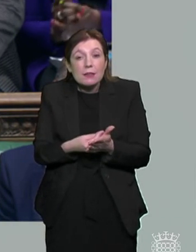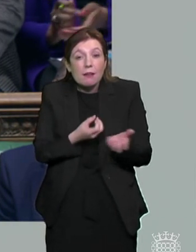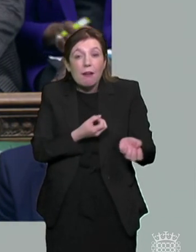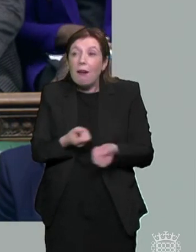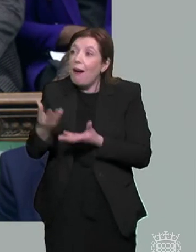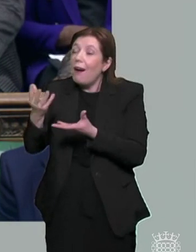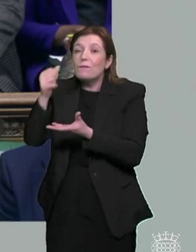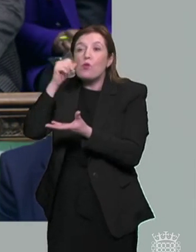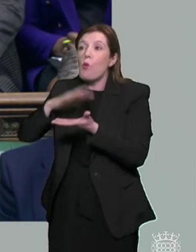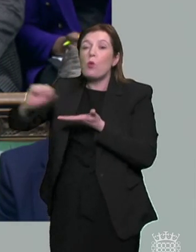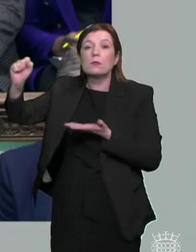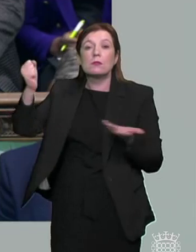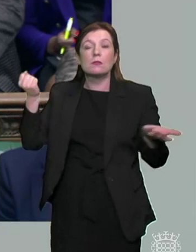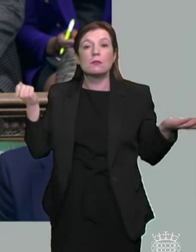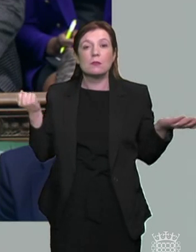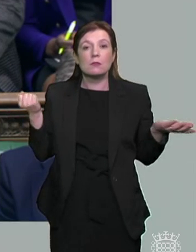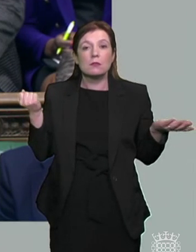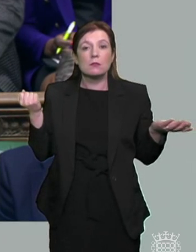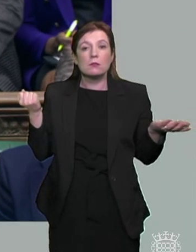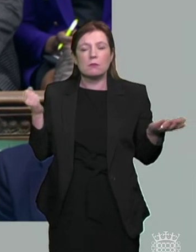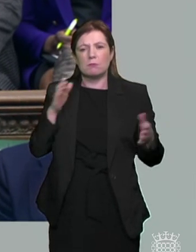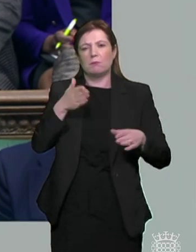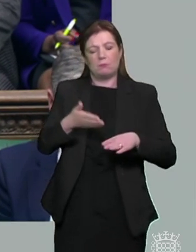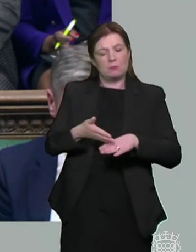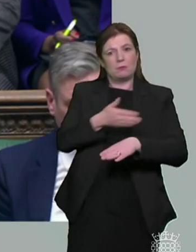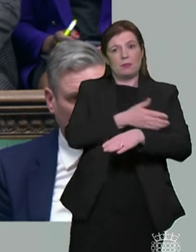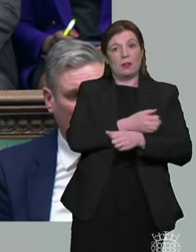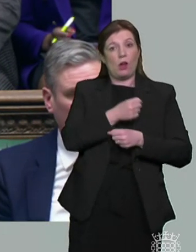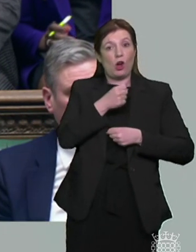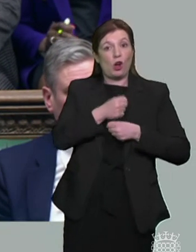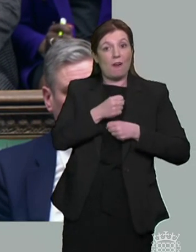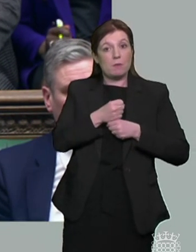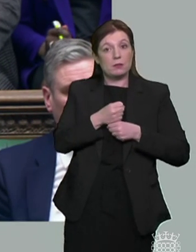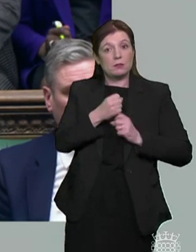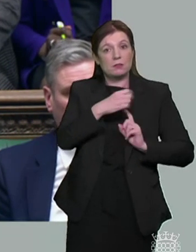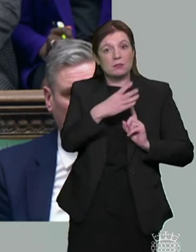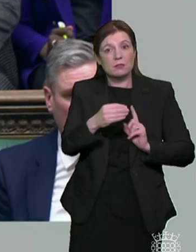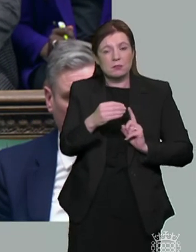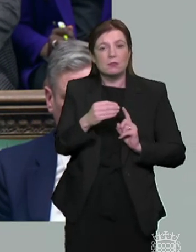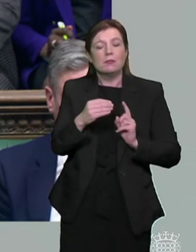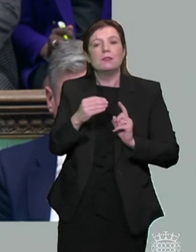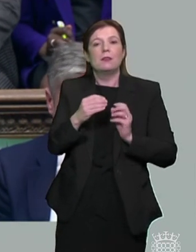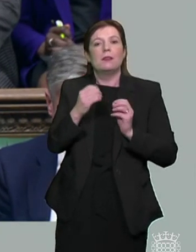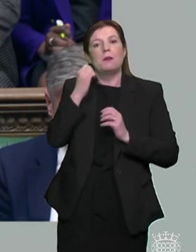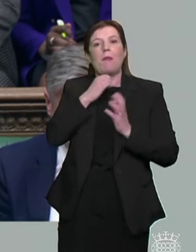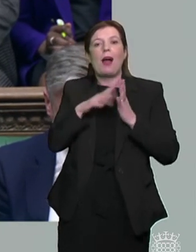That is twice the amount that a previous Conservative Government lost on Black Wednesday.